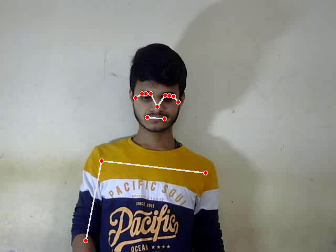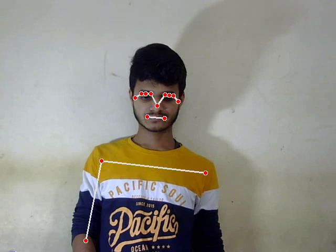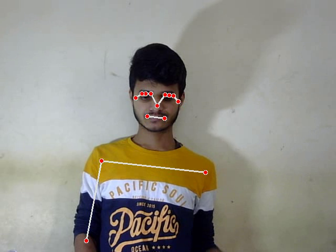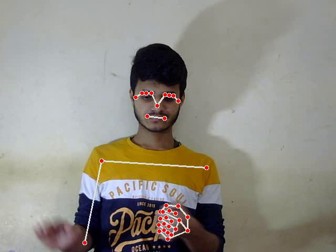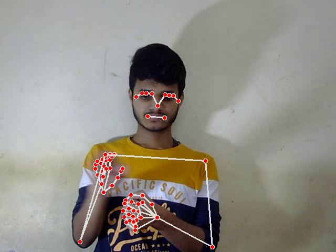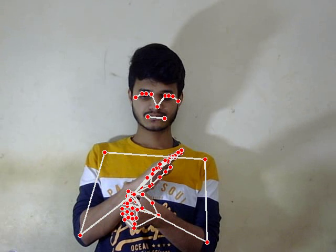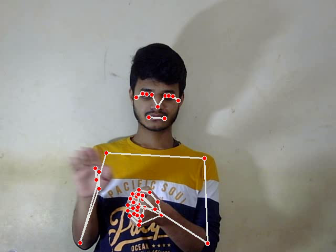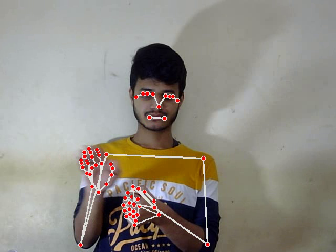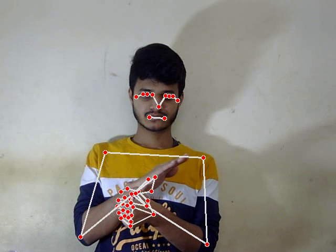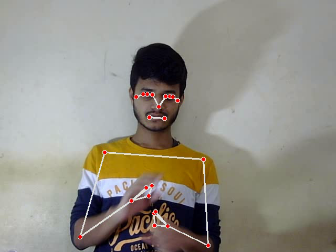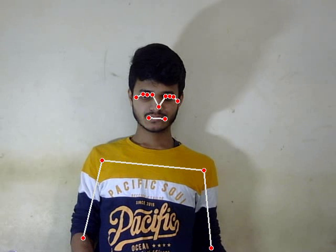busy